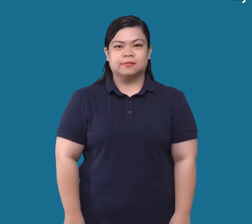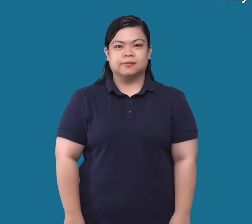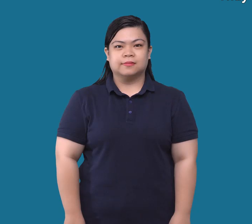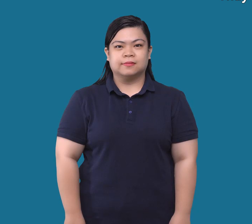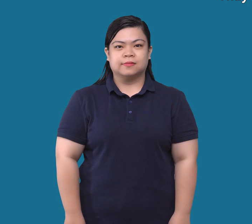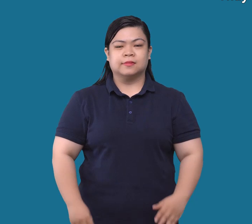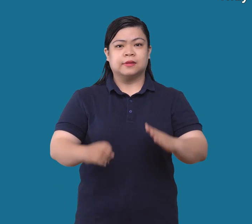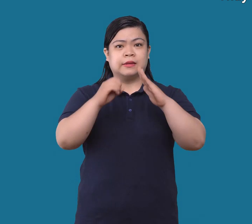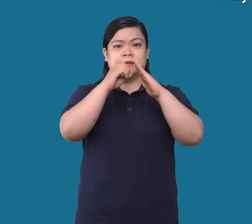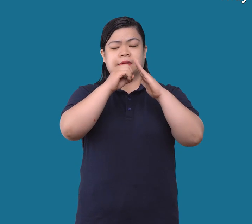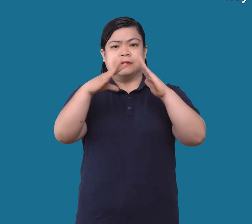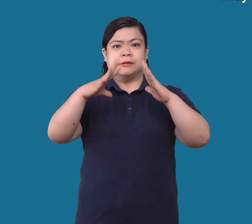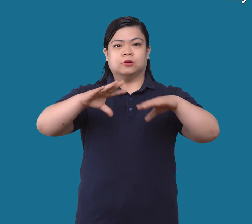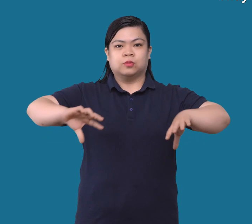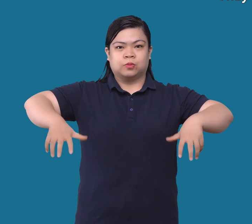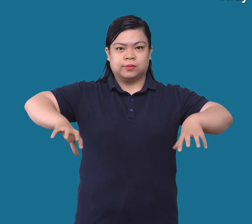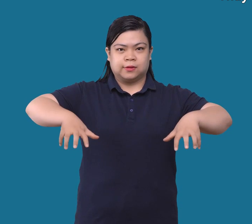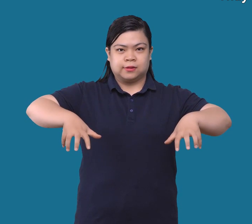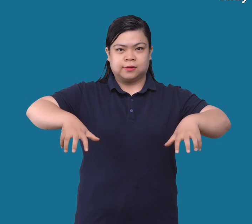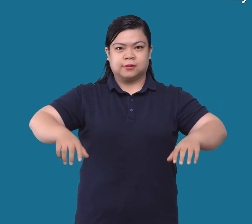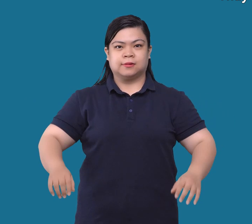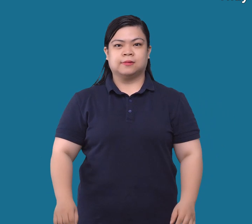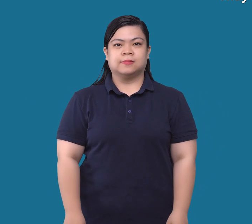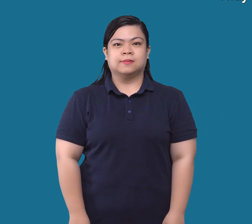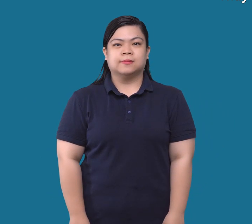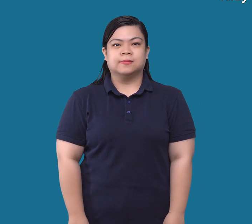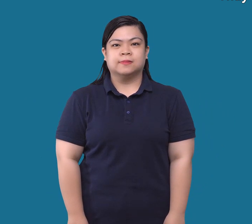Thủy Điện Hòa Bình